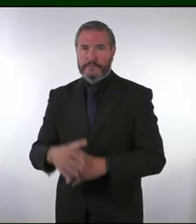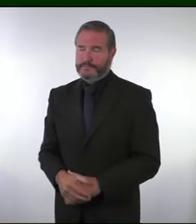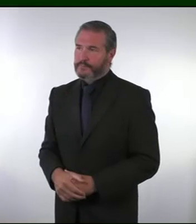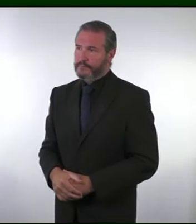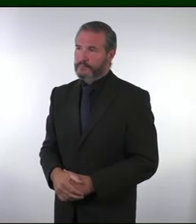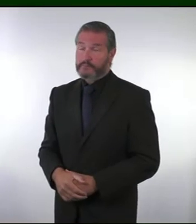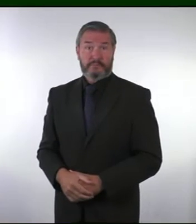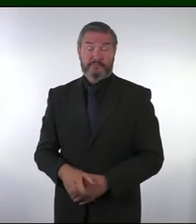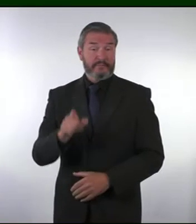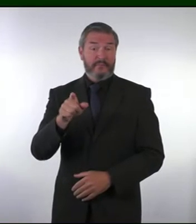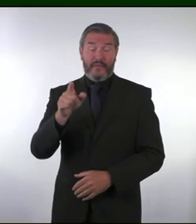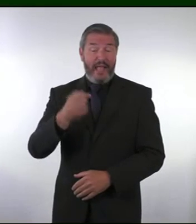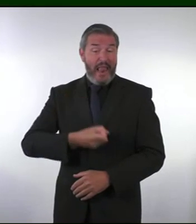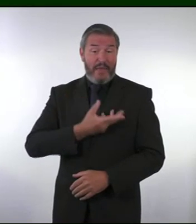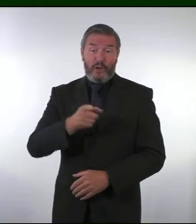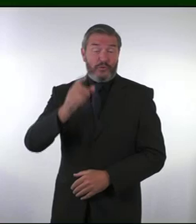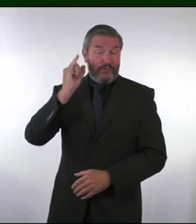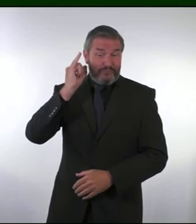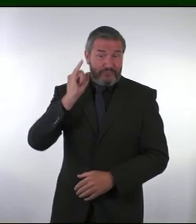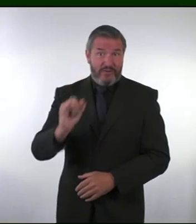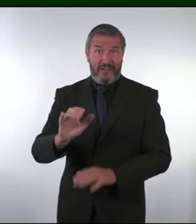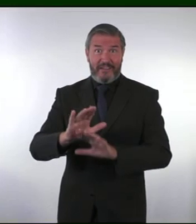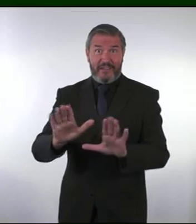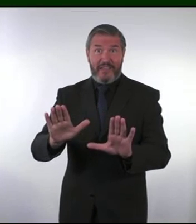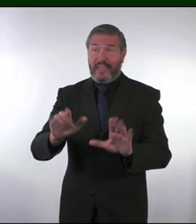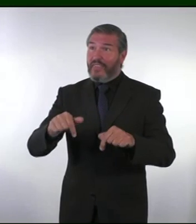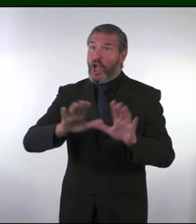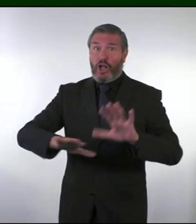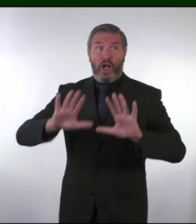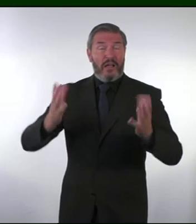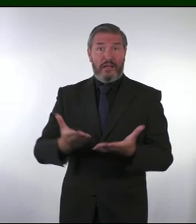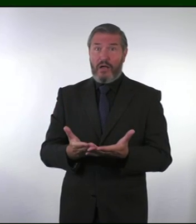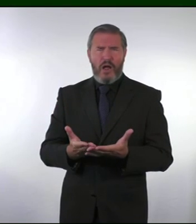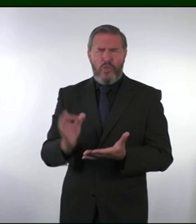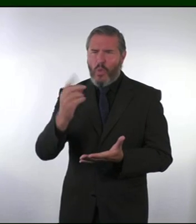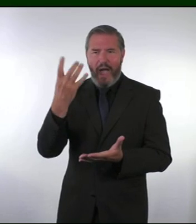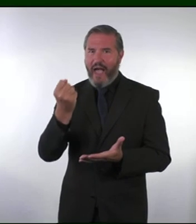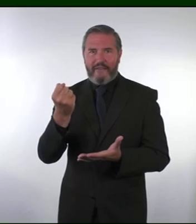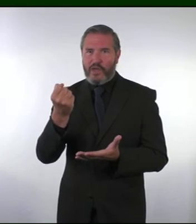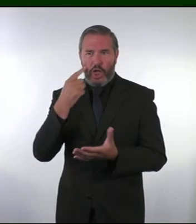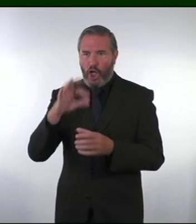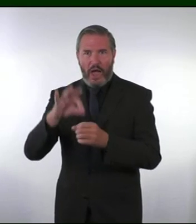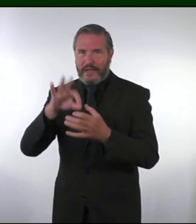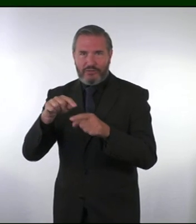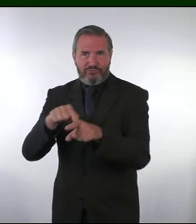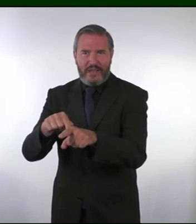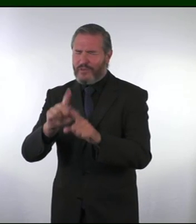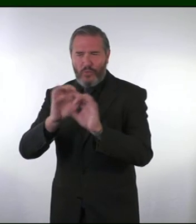I am afraid that the right honourable and learned Gentleman is completely wrong, because no country in the world has a working contact tracing app.